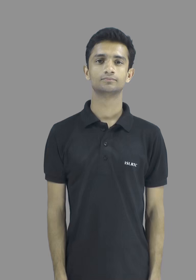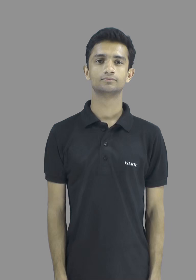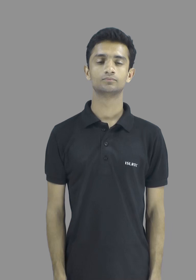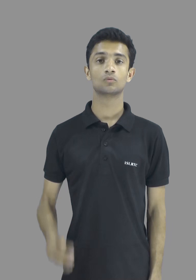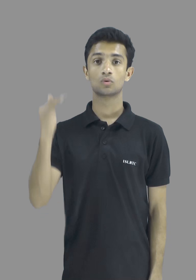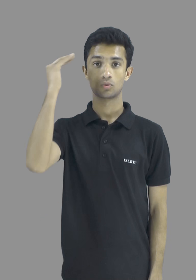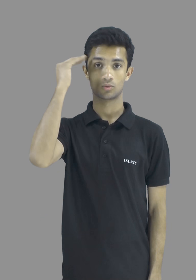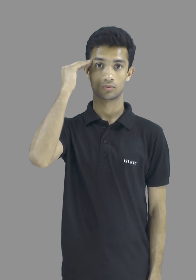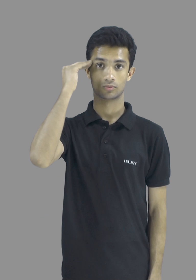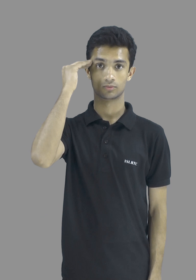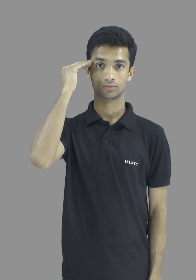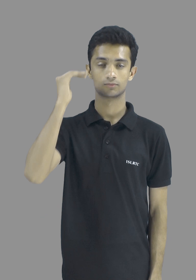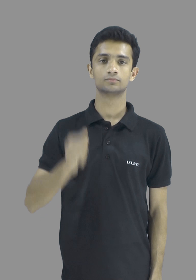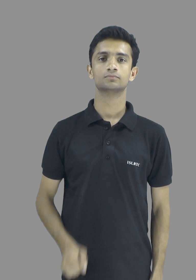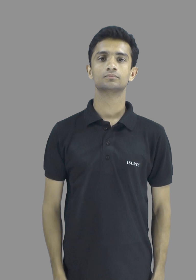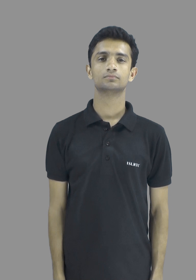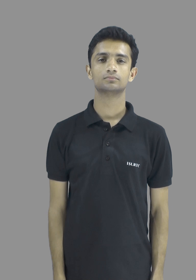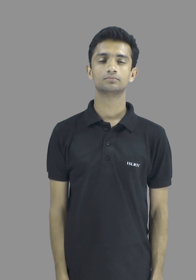Know